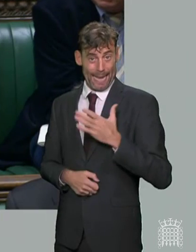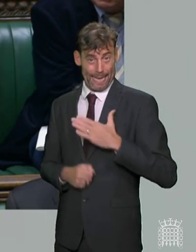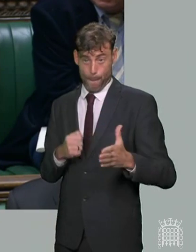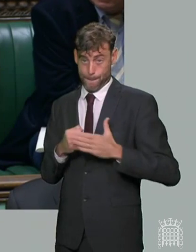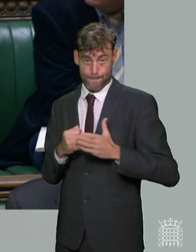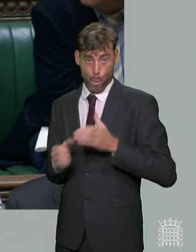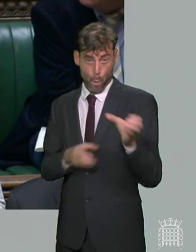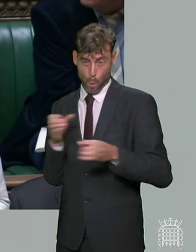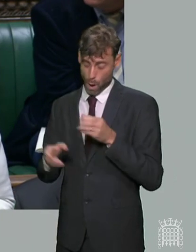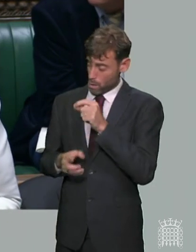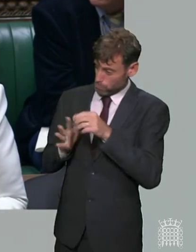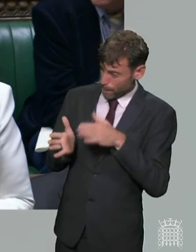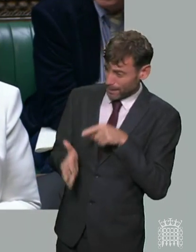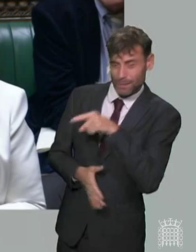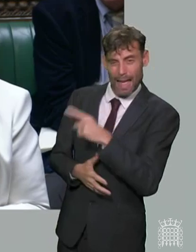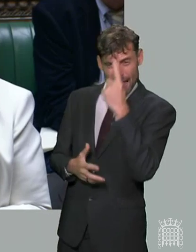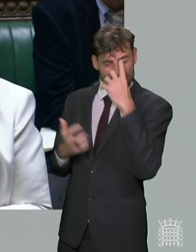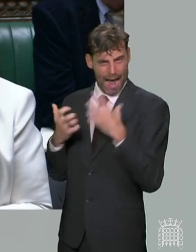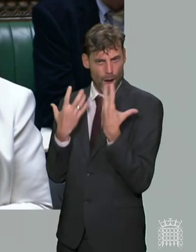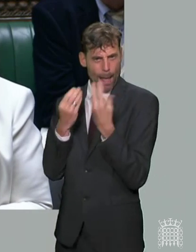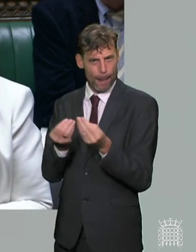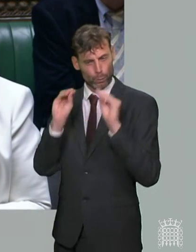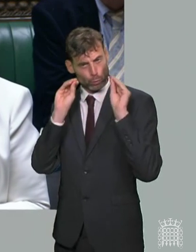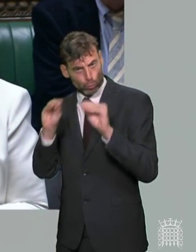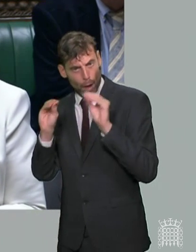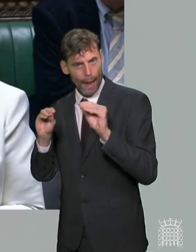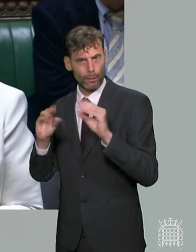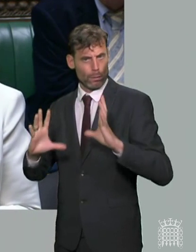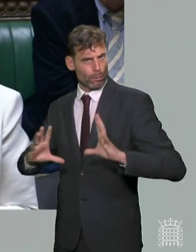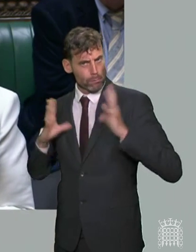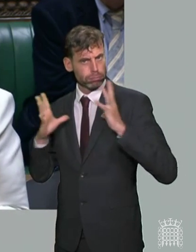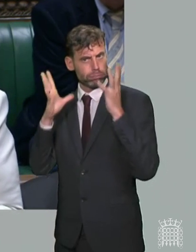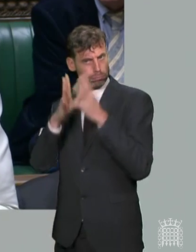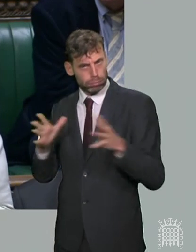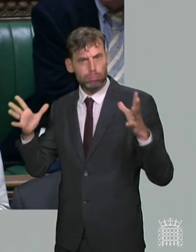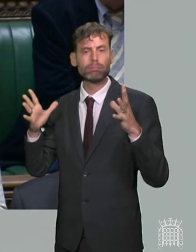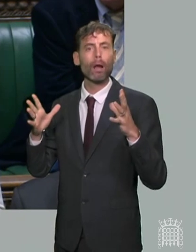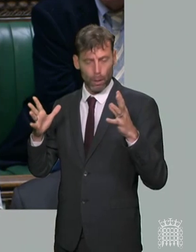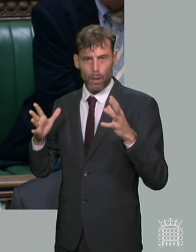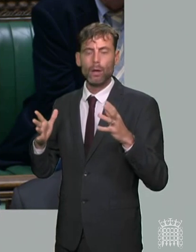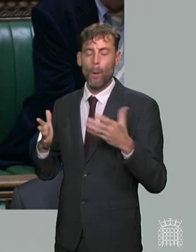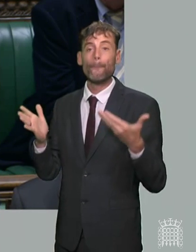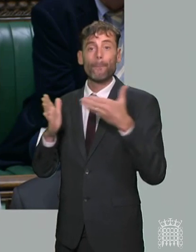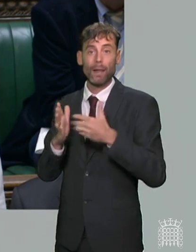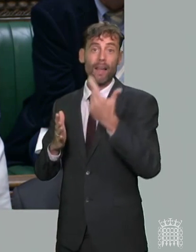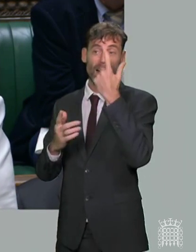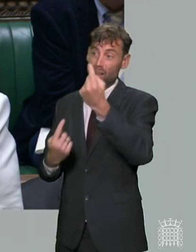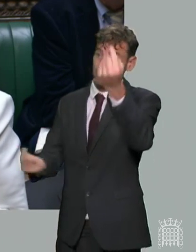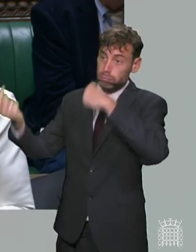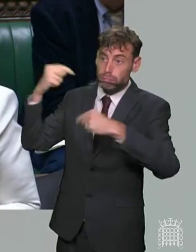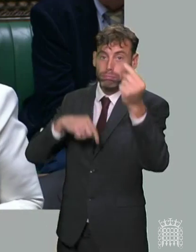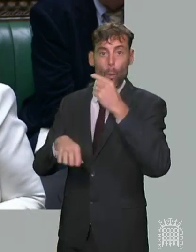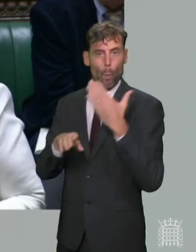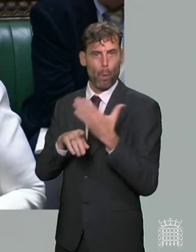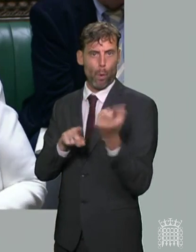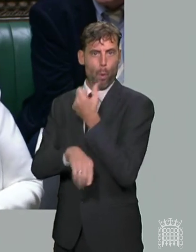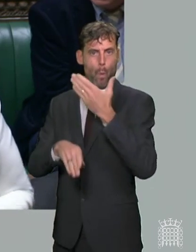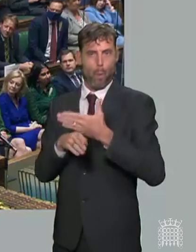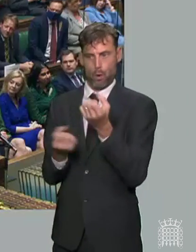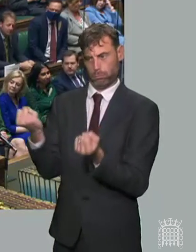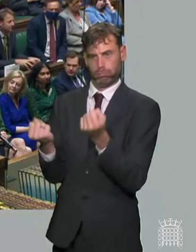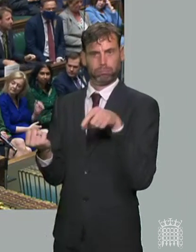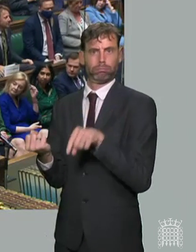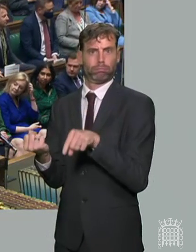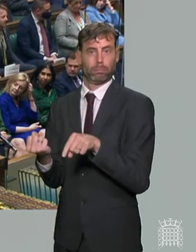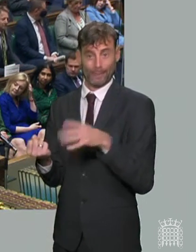What more can the Prime Minister do to increase the training and mobility of jobseekers to help them into the jobs they need?